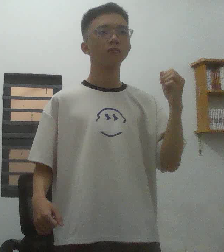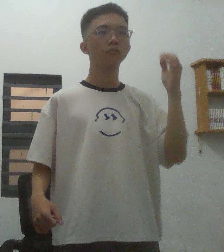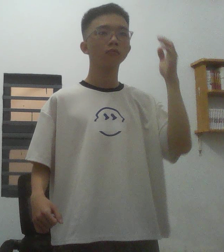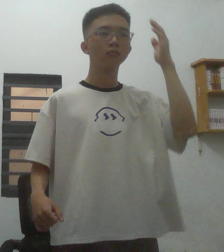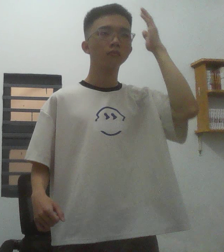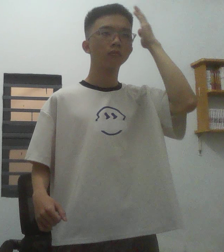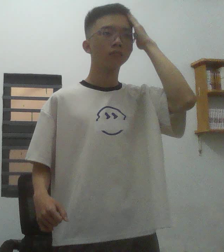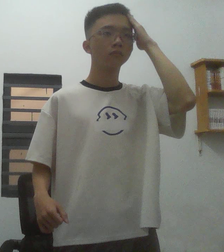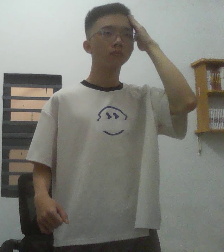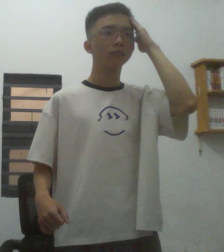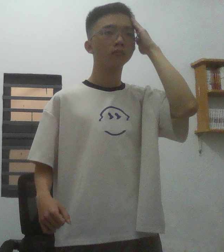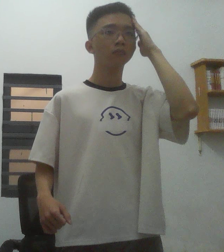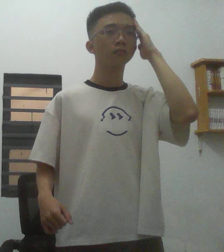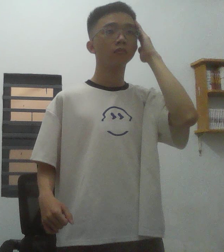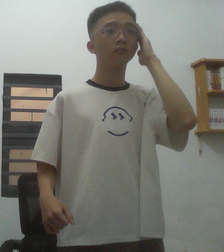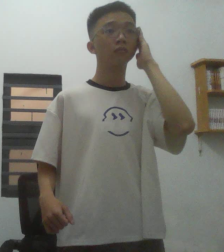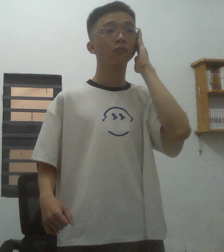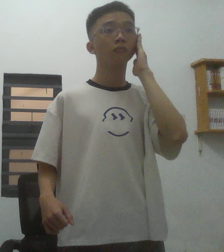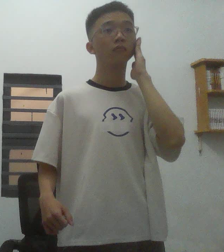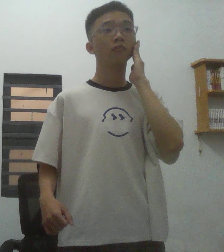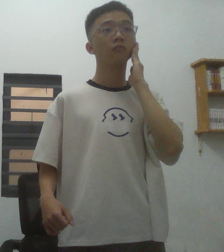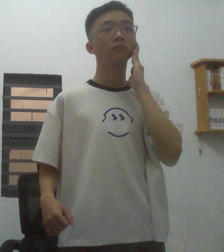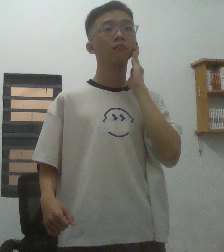dep